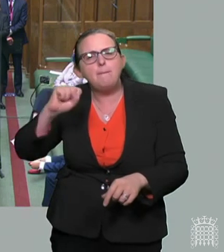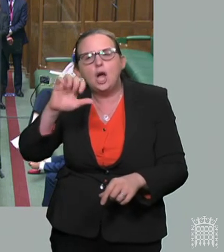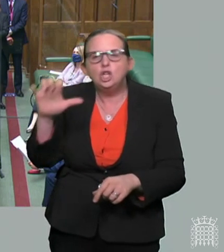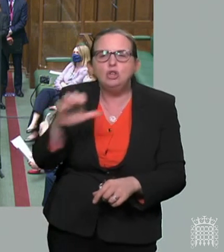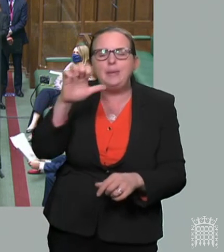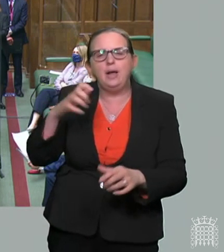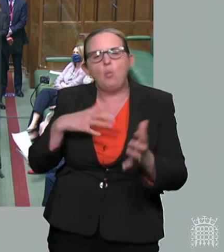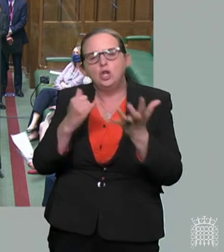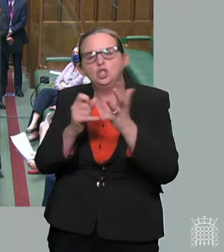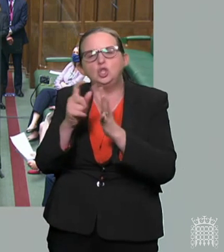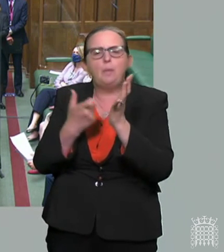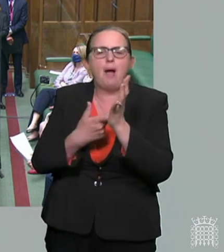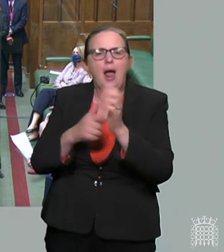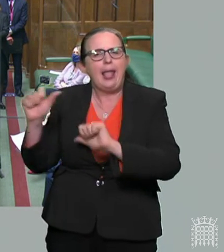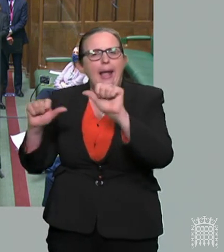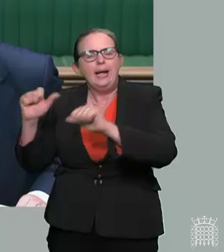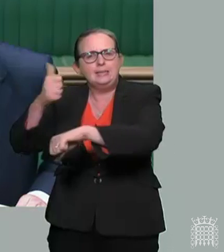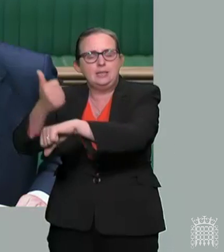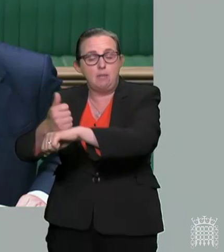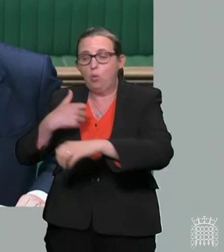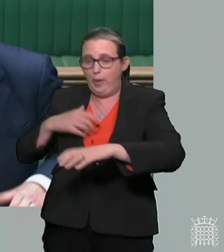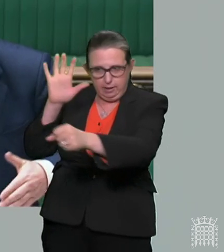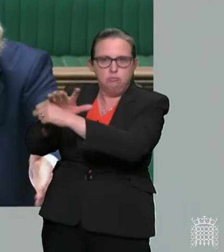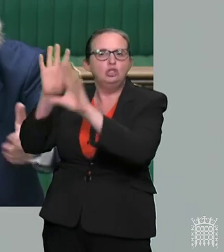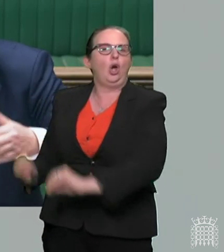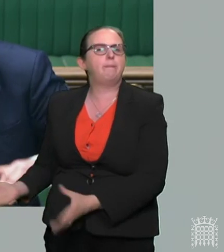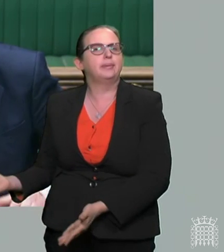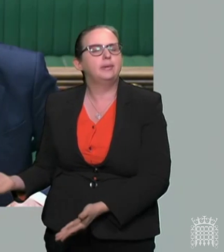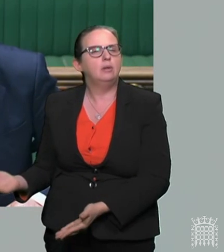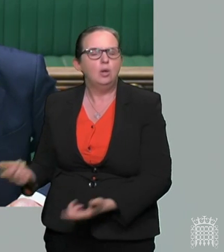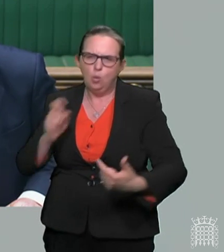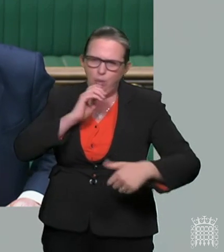We will get on with delivering for the people of this country.